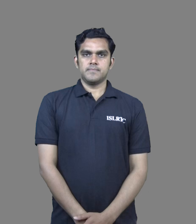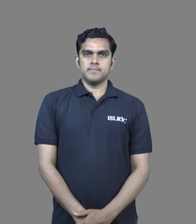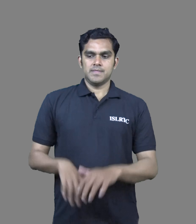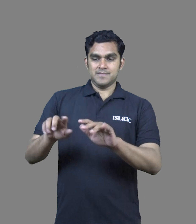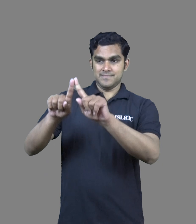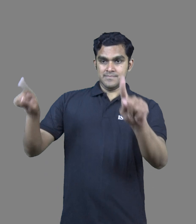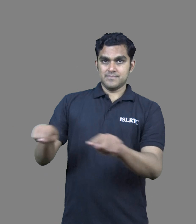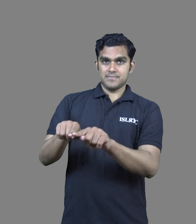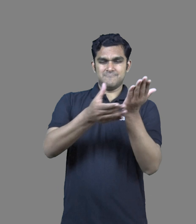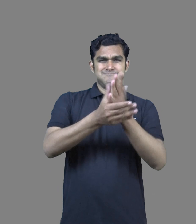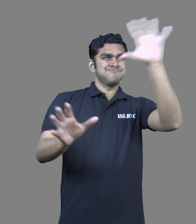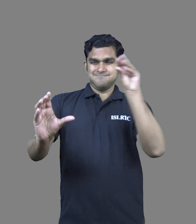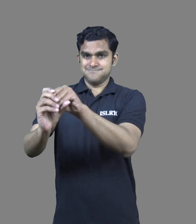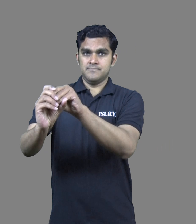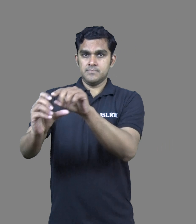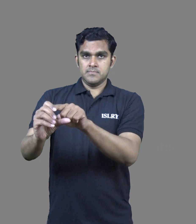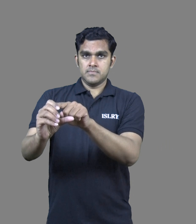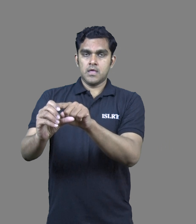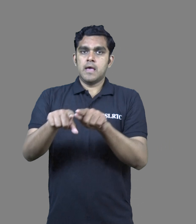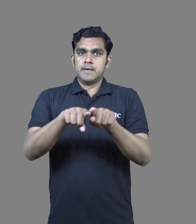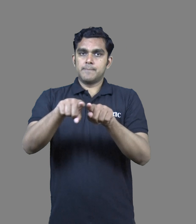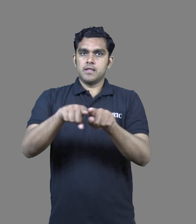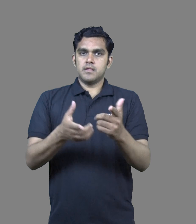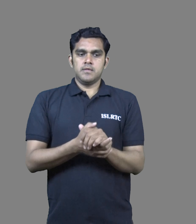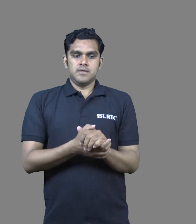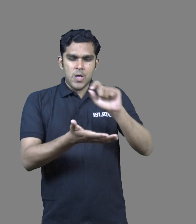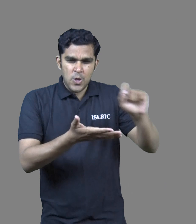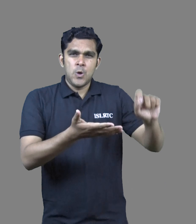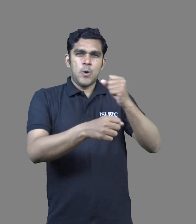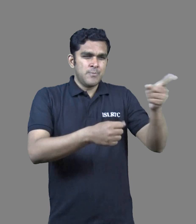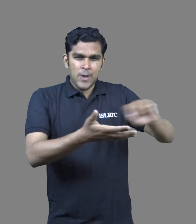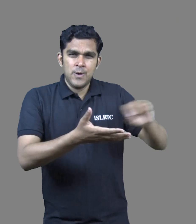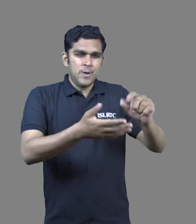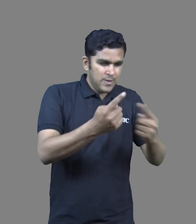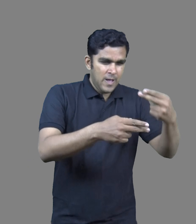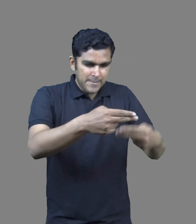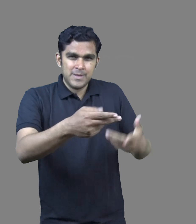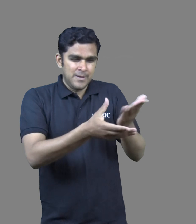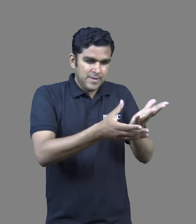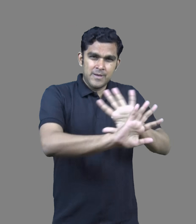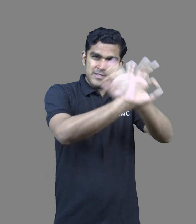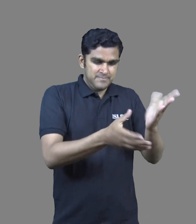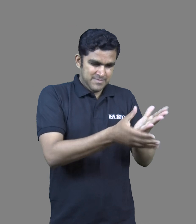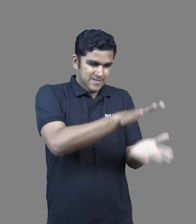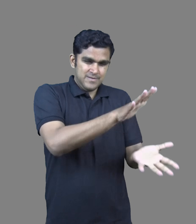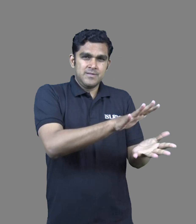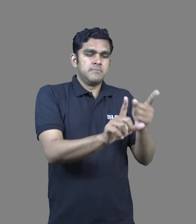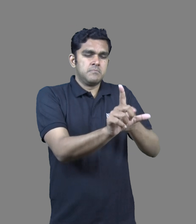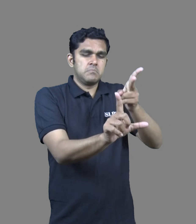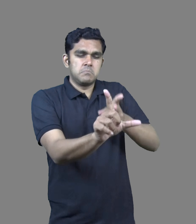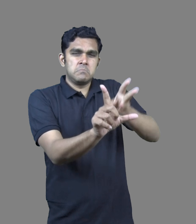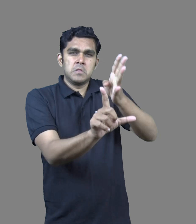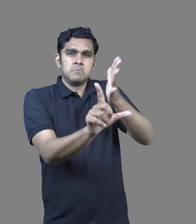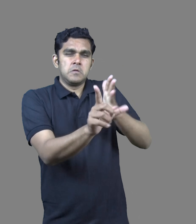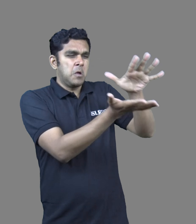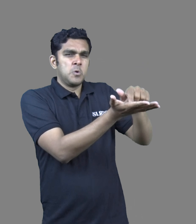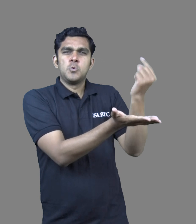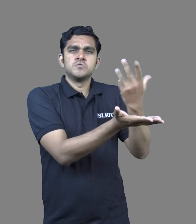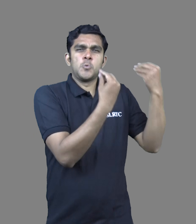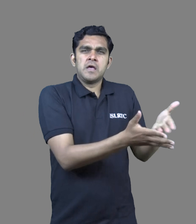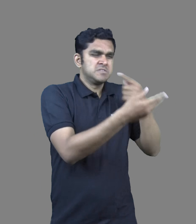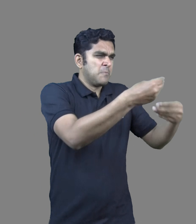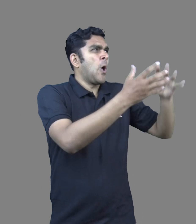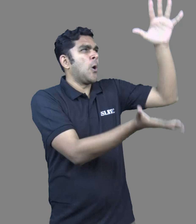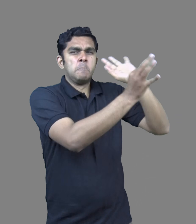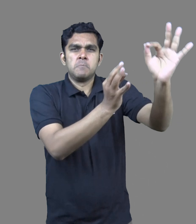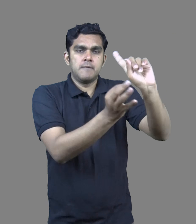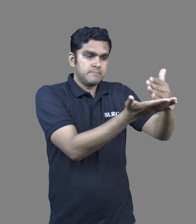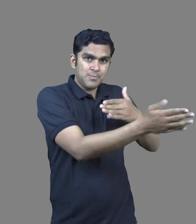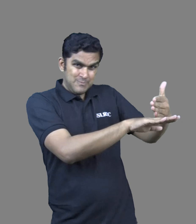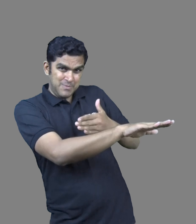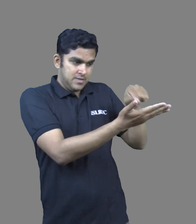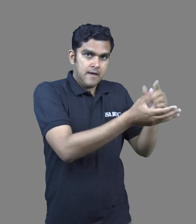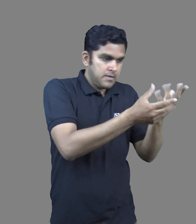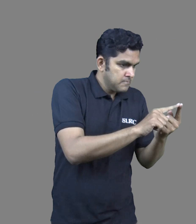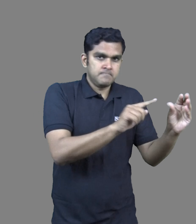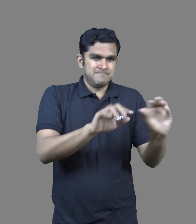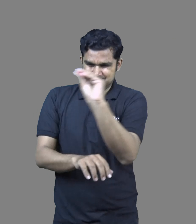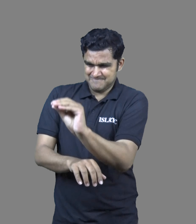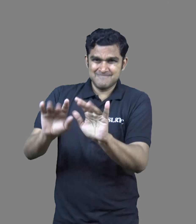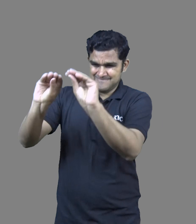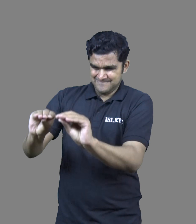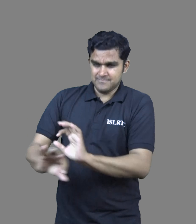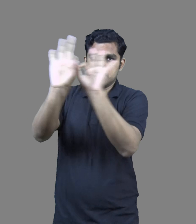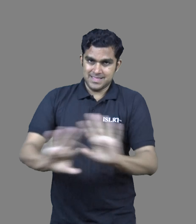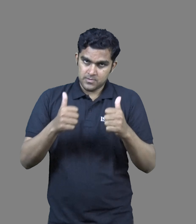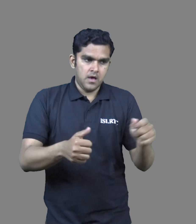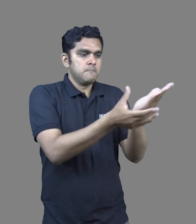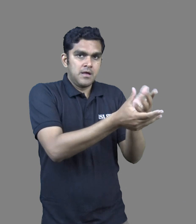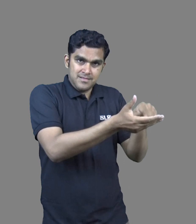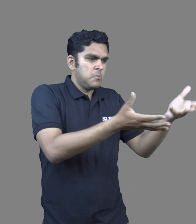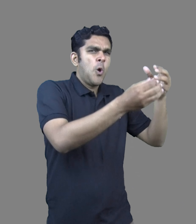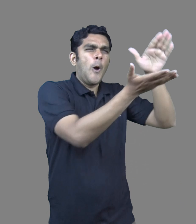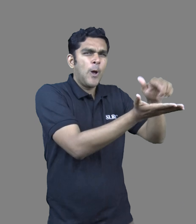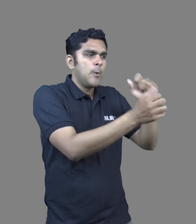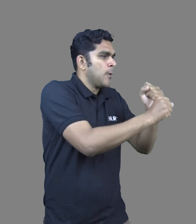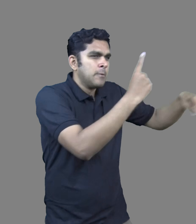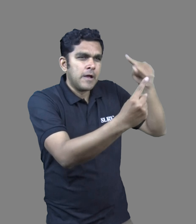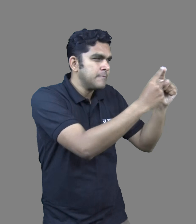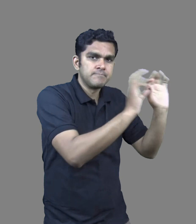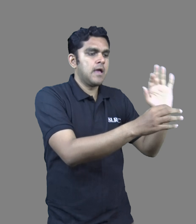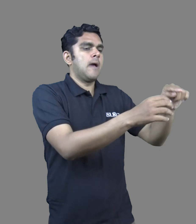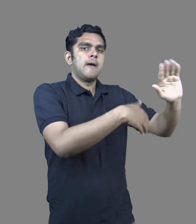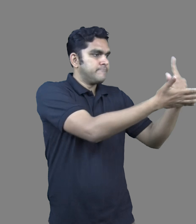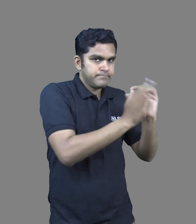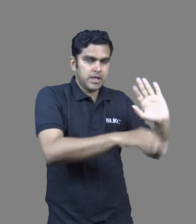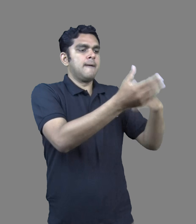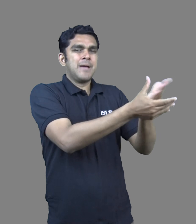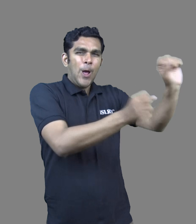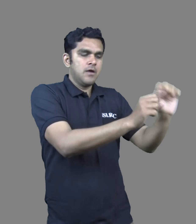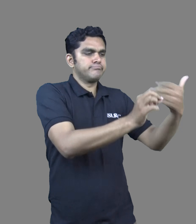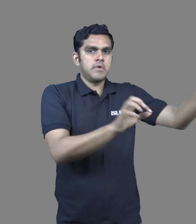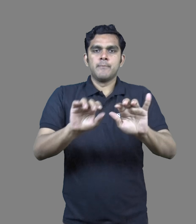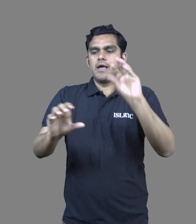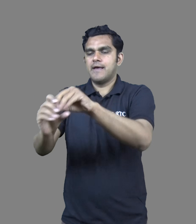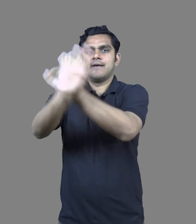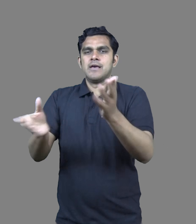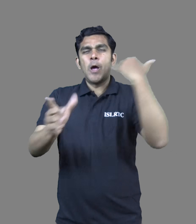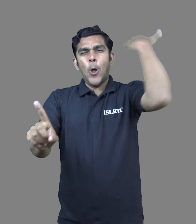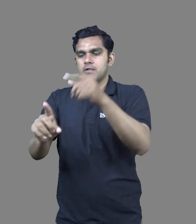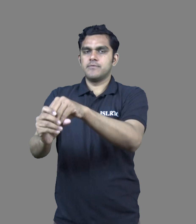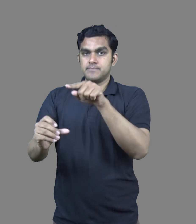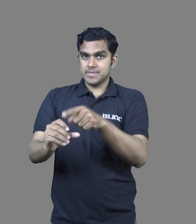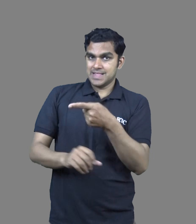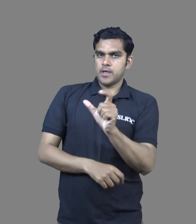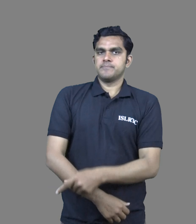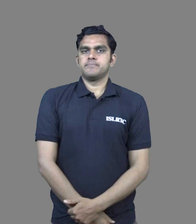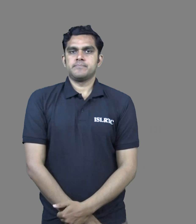Digital File